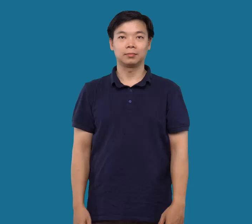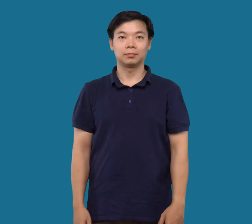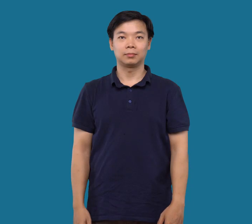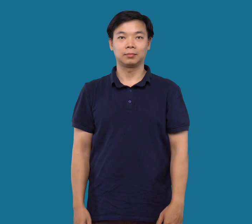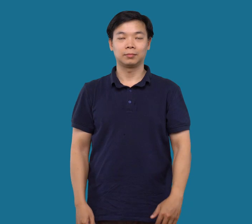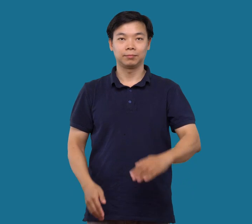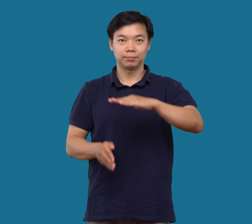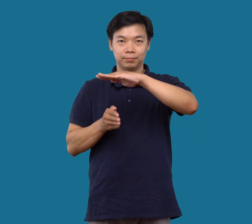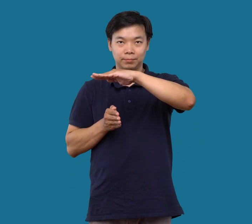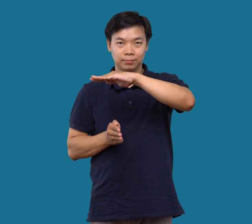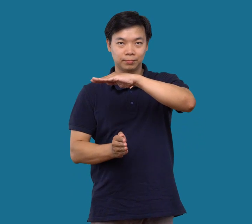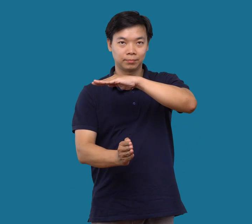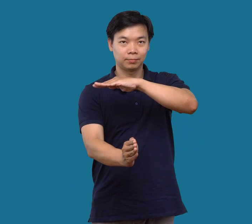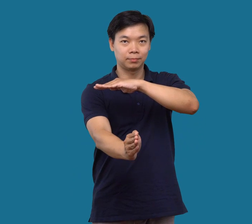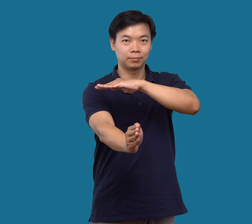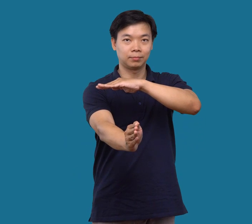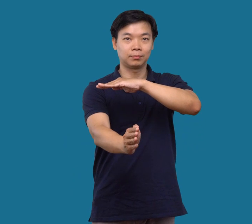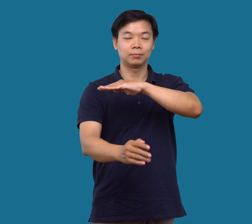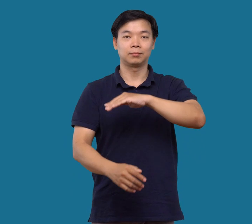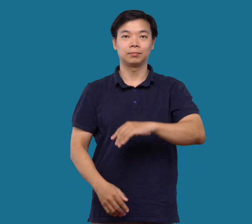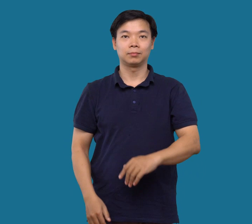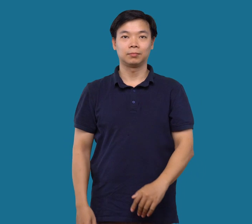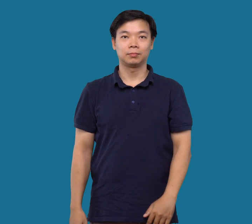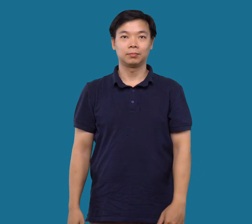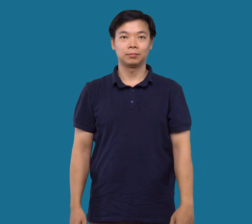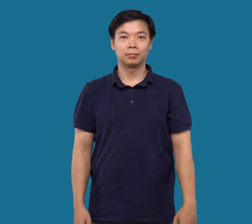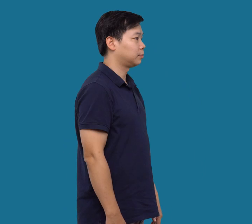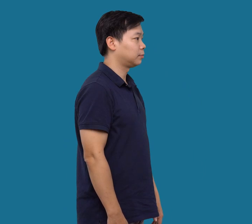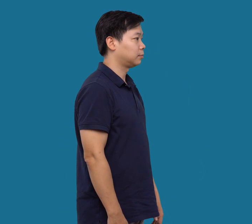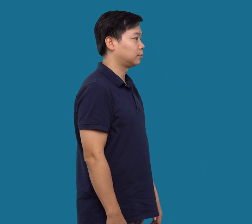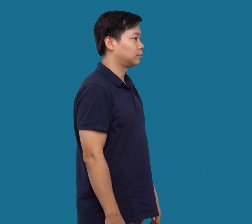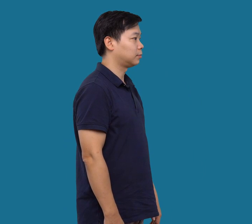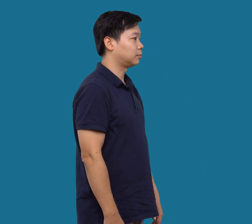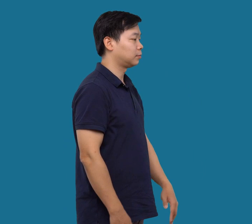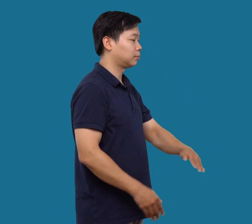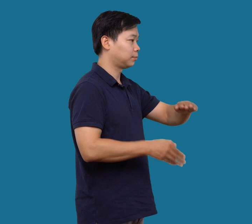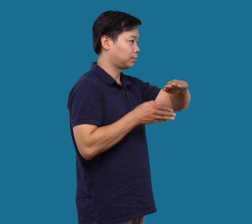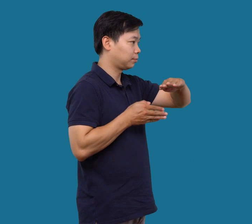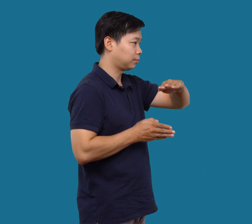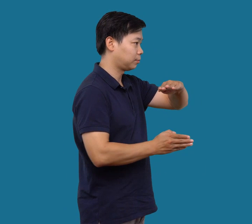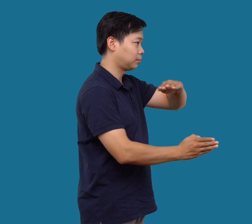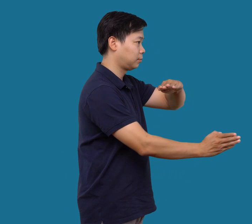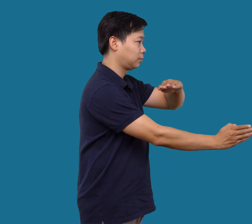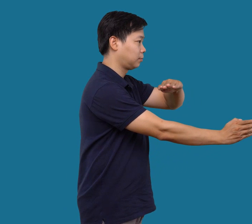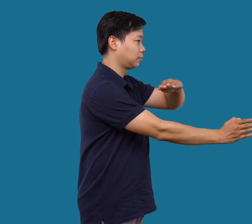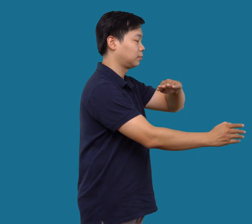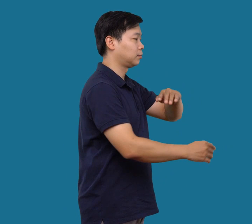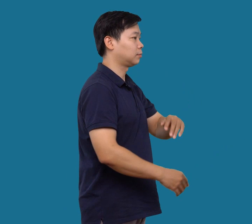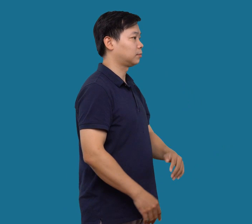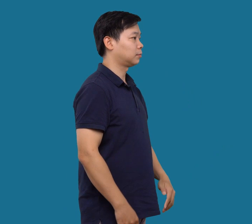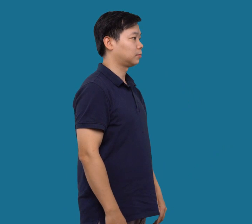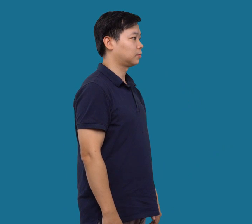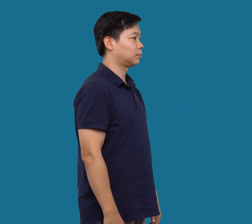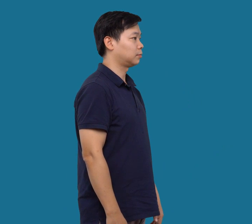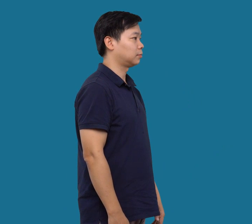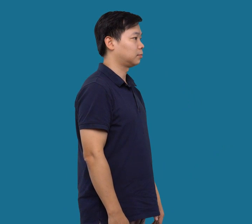tàu ngầm